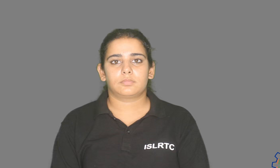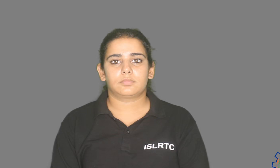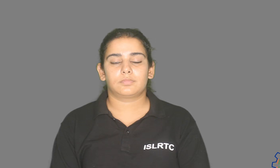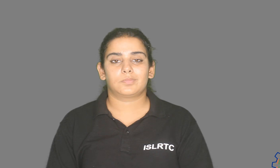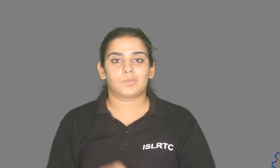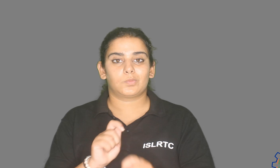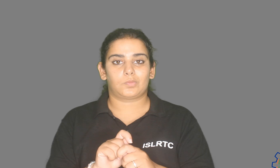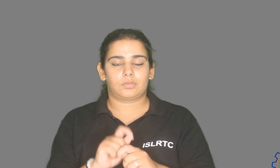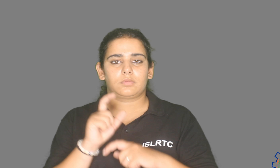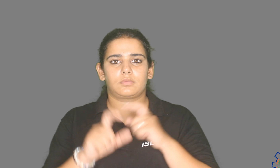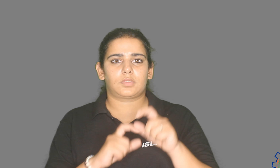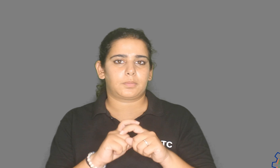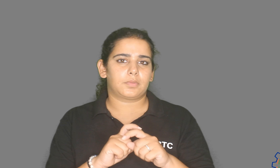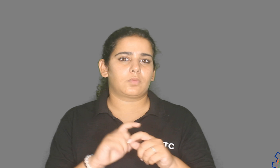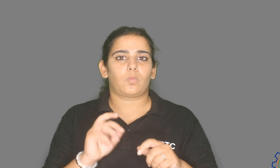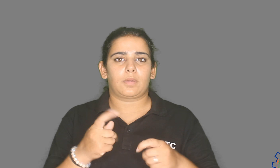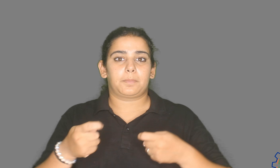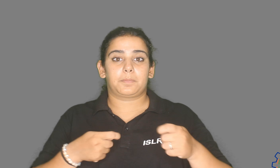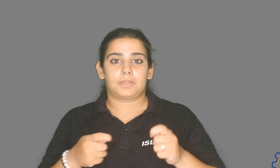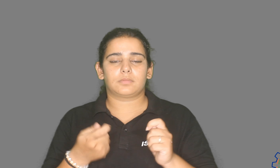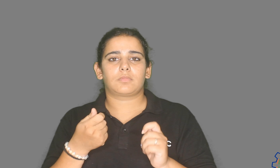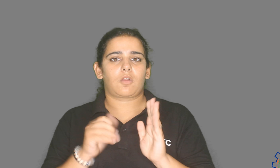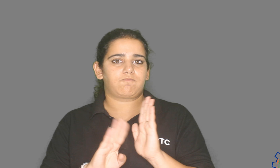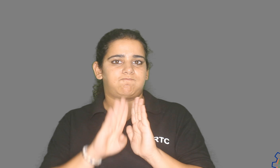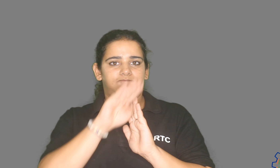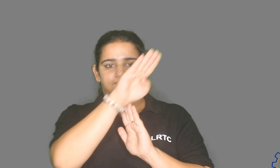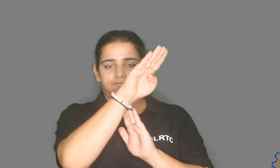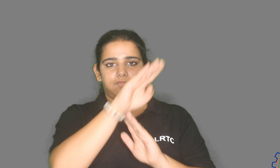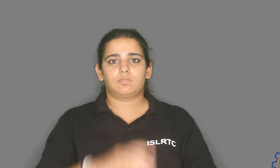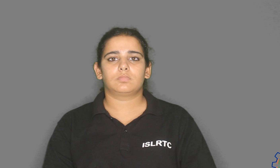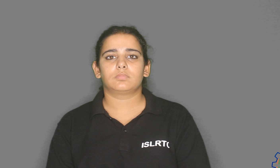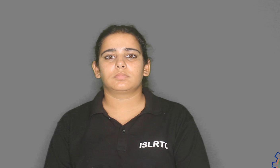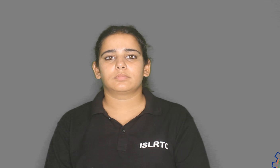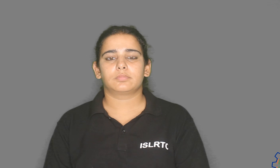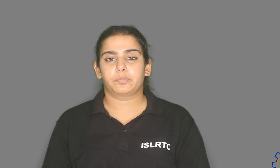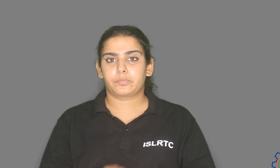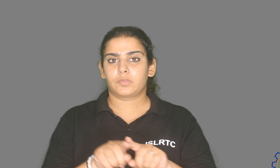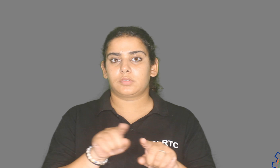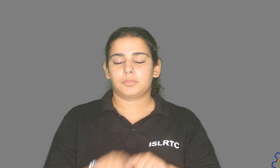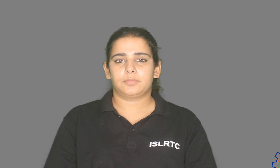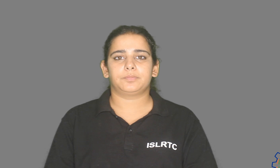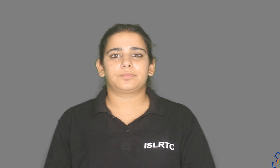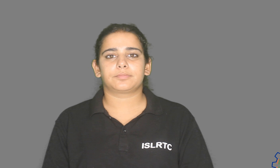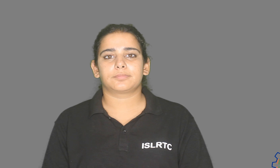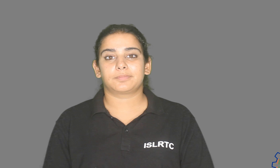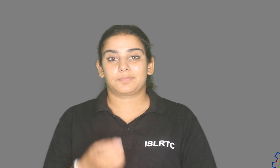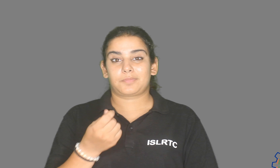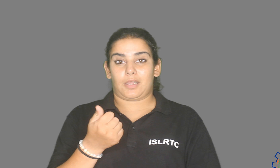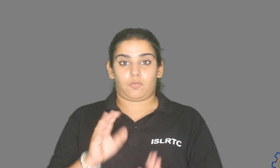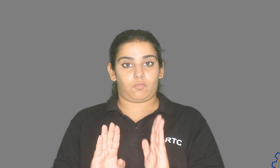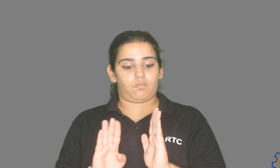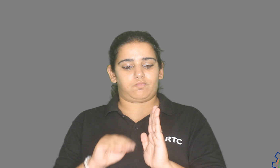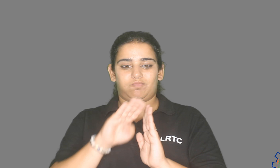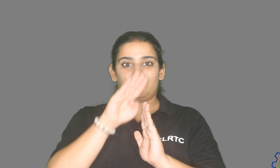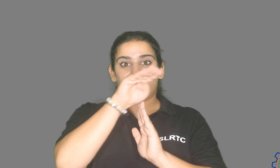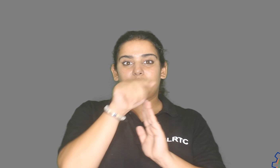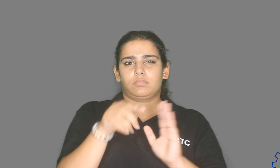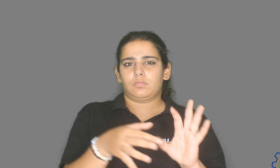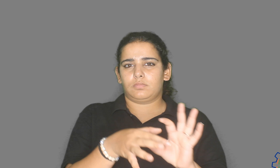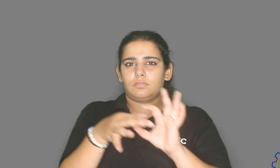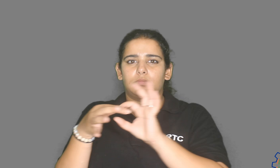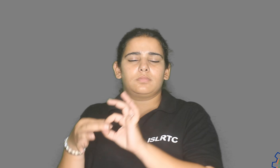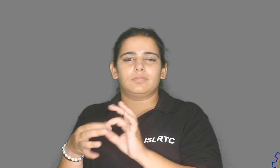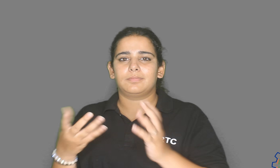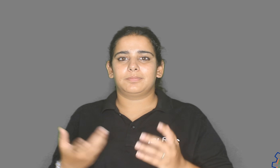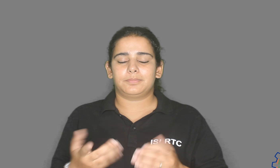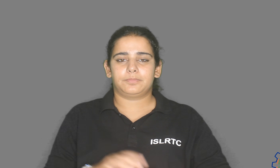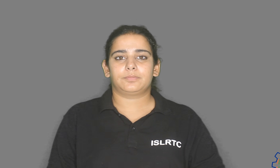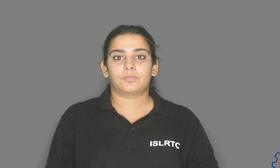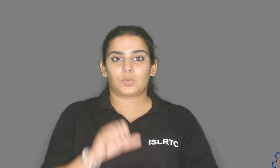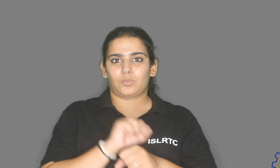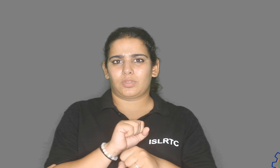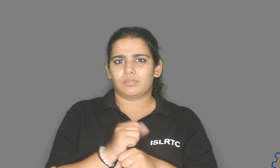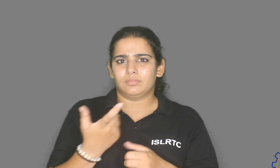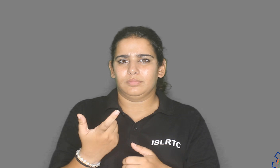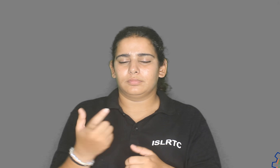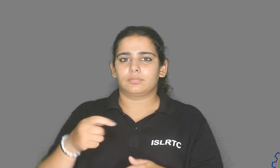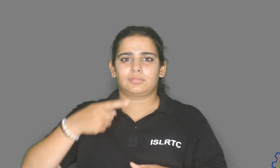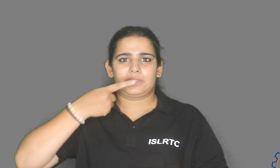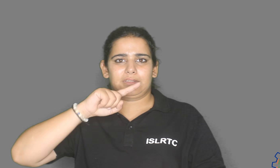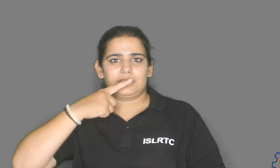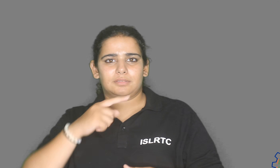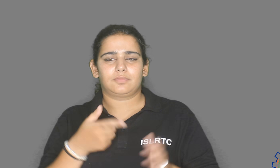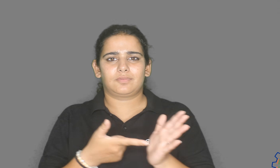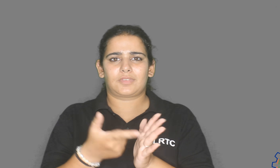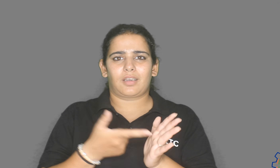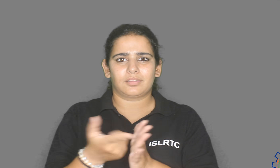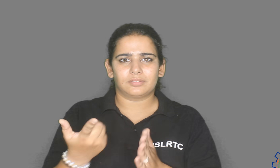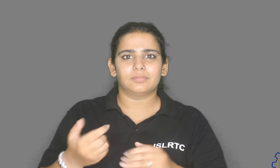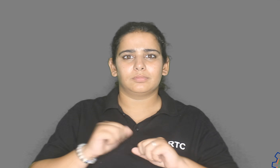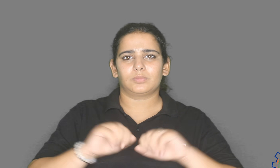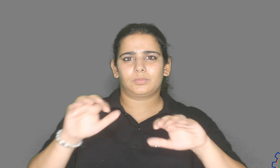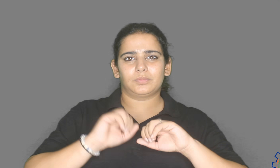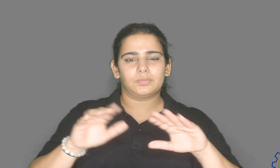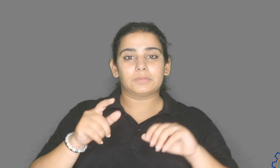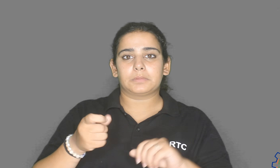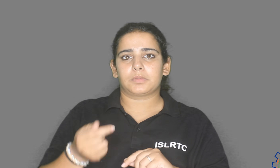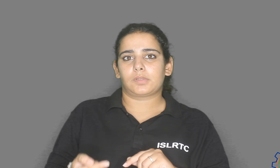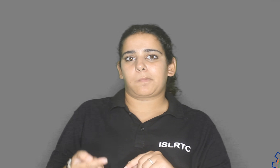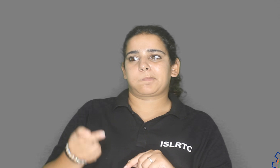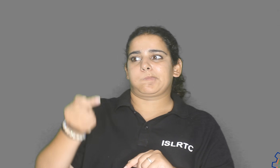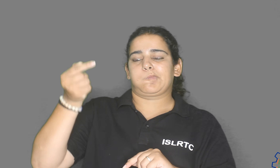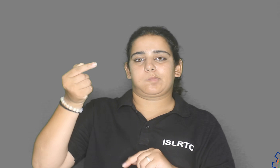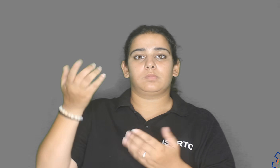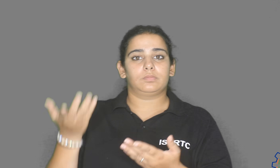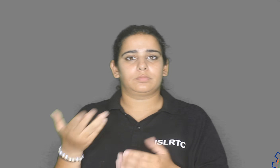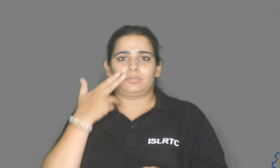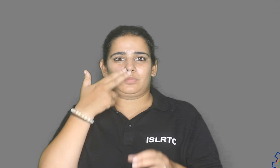Commodity A raw material or primary agricultural product that can be bought and sold, such as copper or coffee